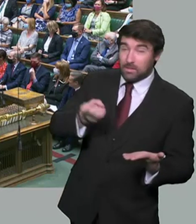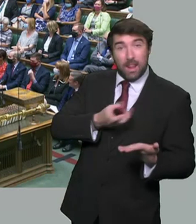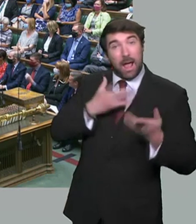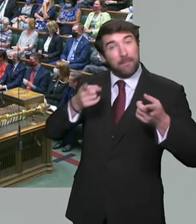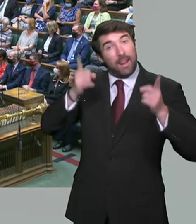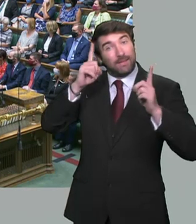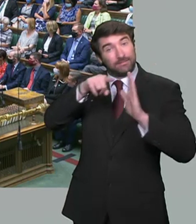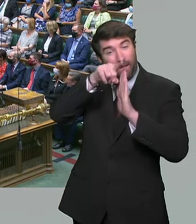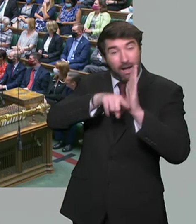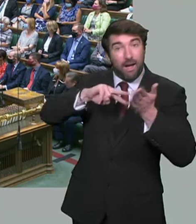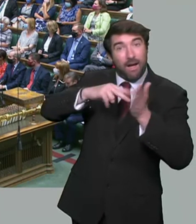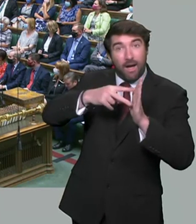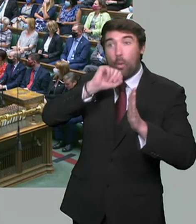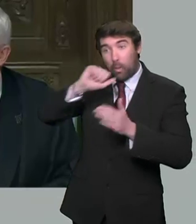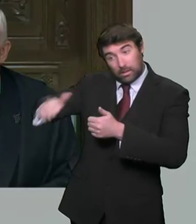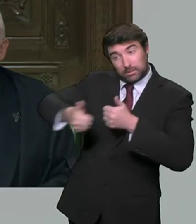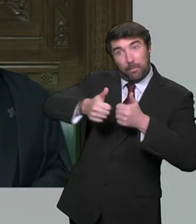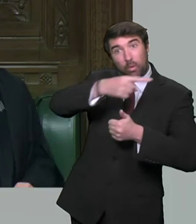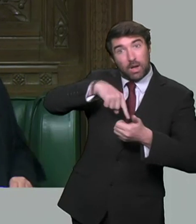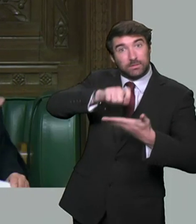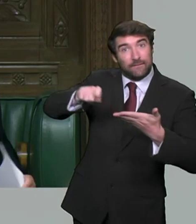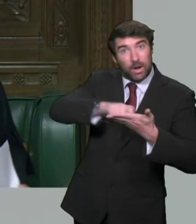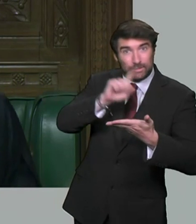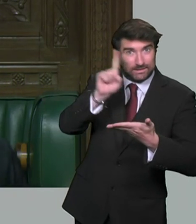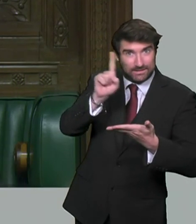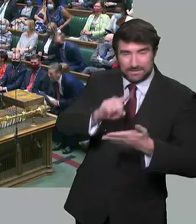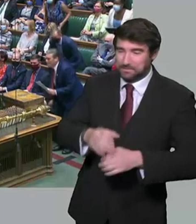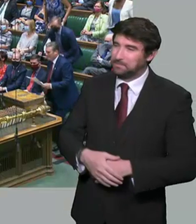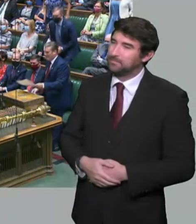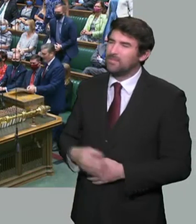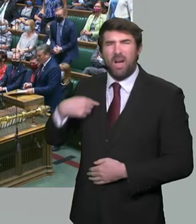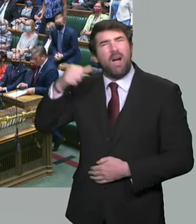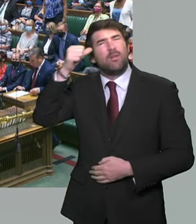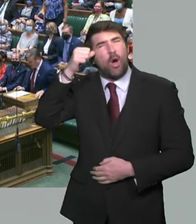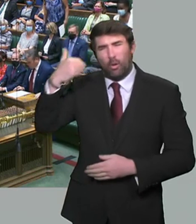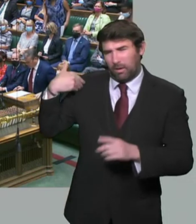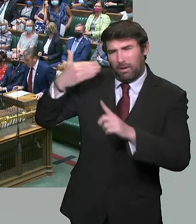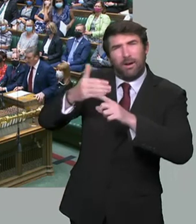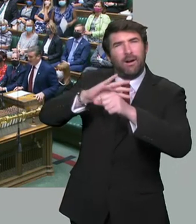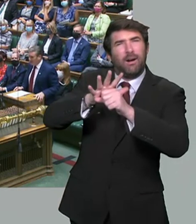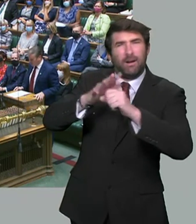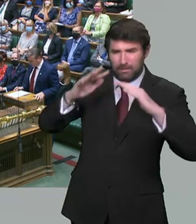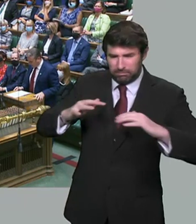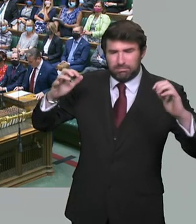I know the House has been away, but it is still Prime Minister’s questions.